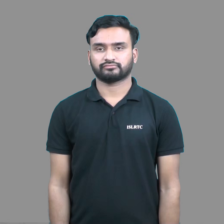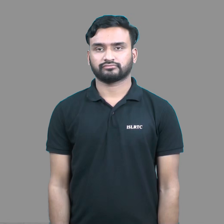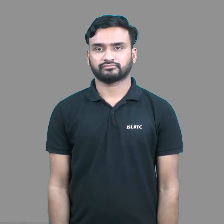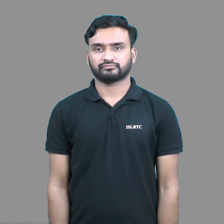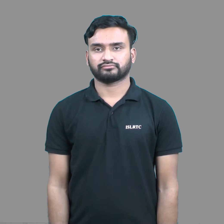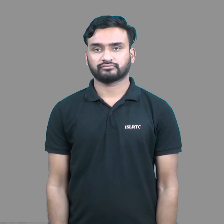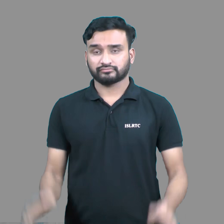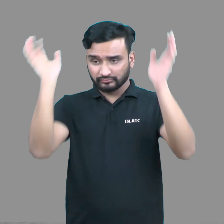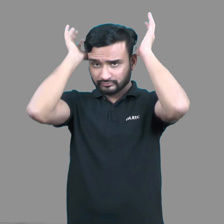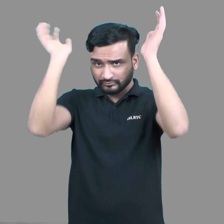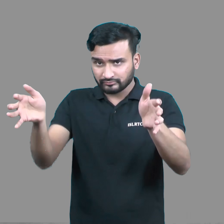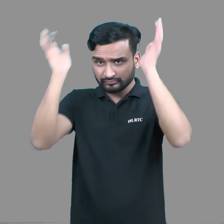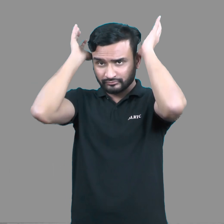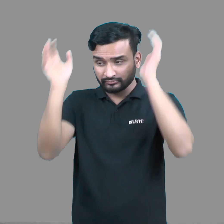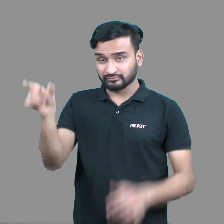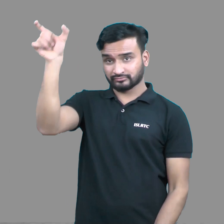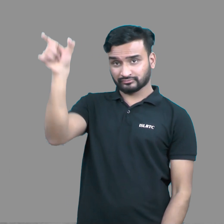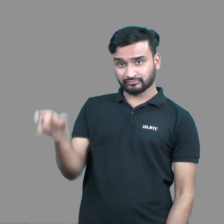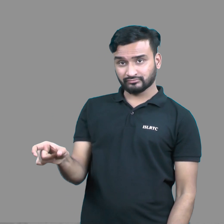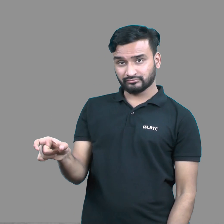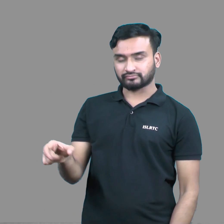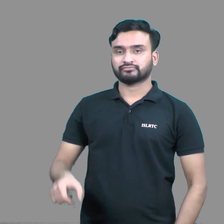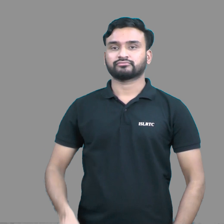Mazdoor